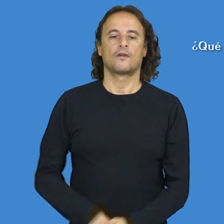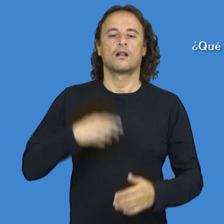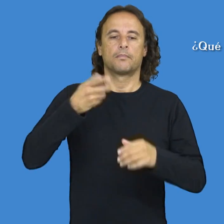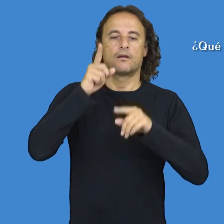despues